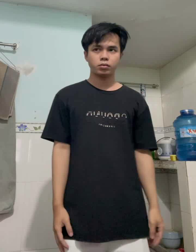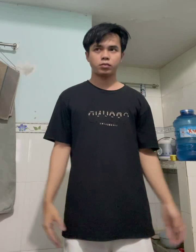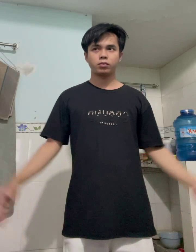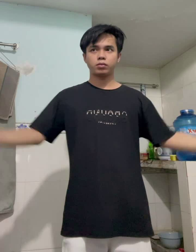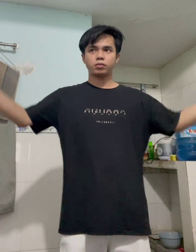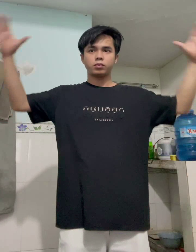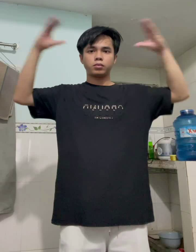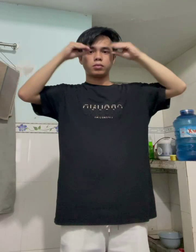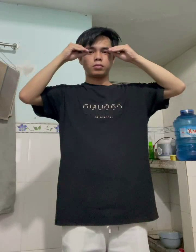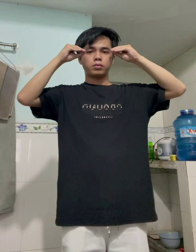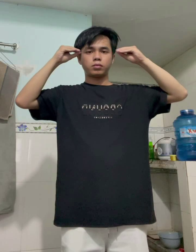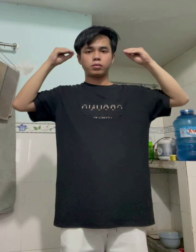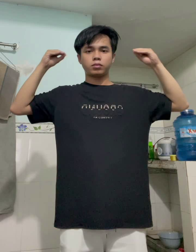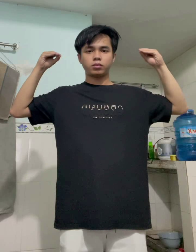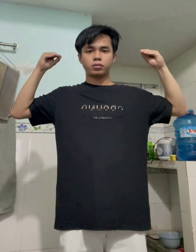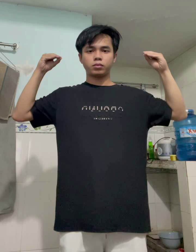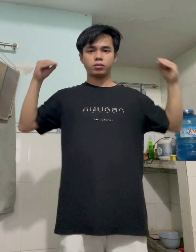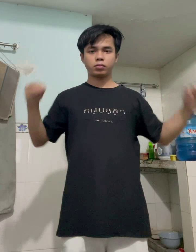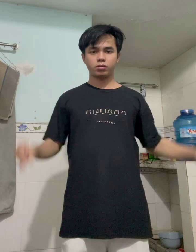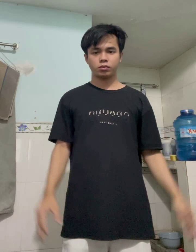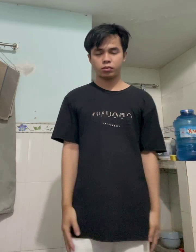buoi toi